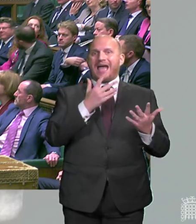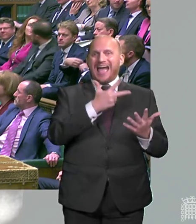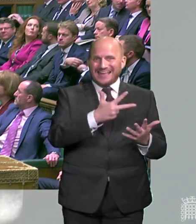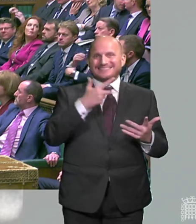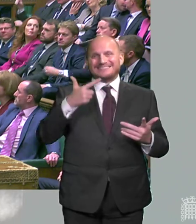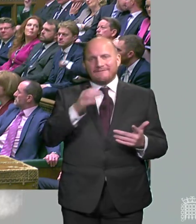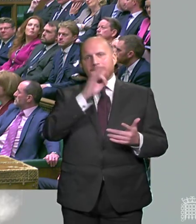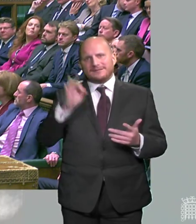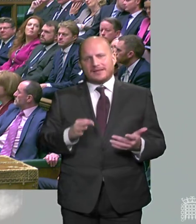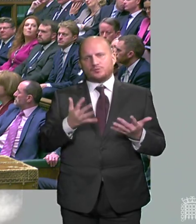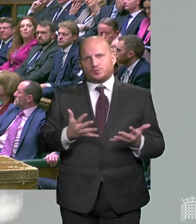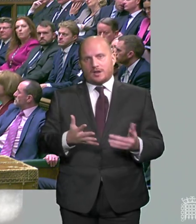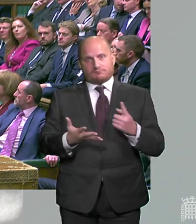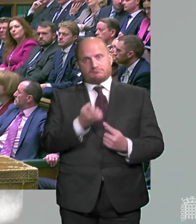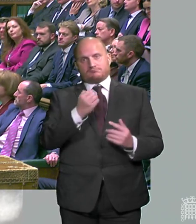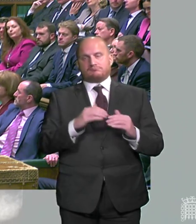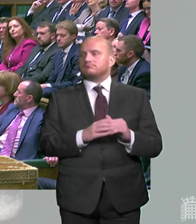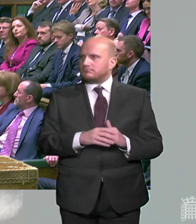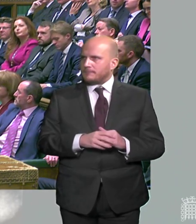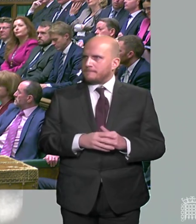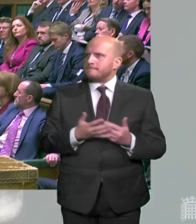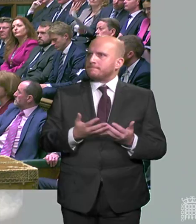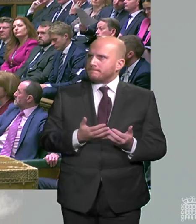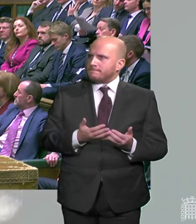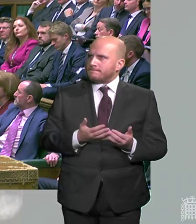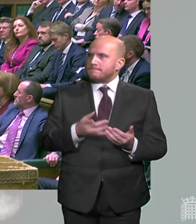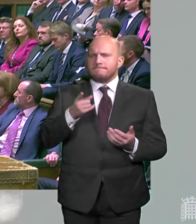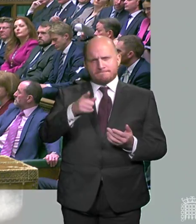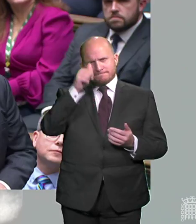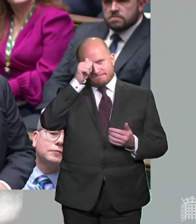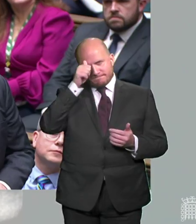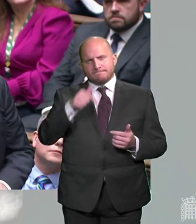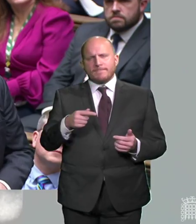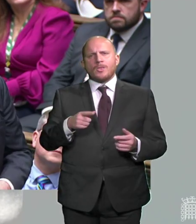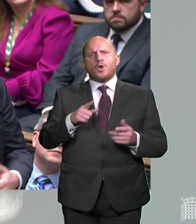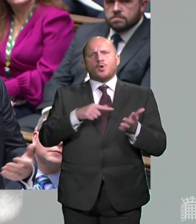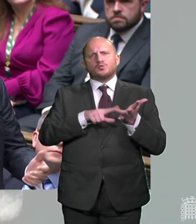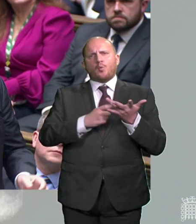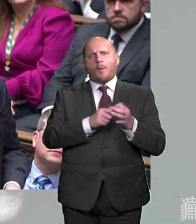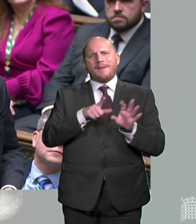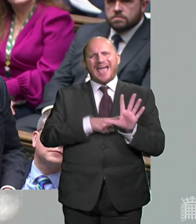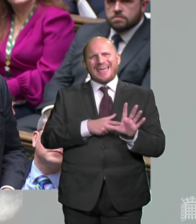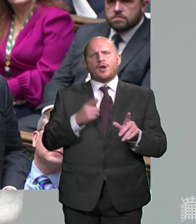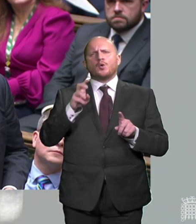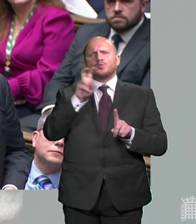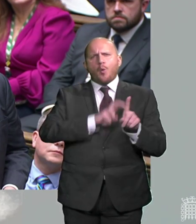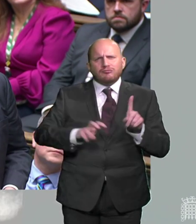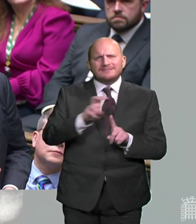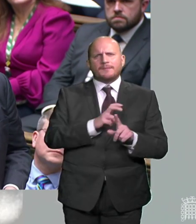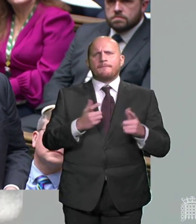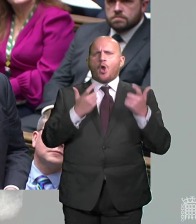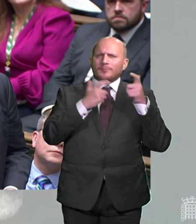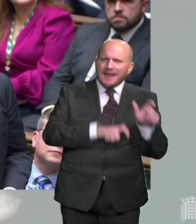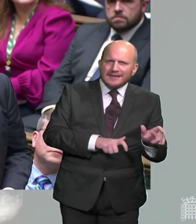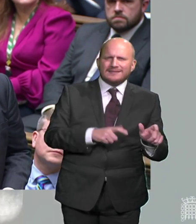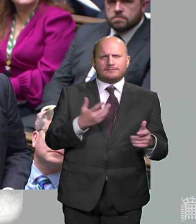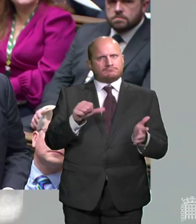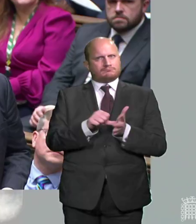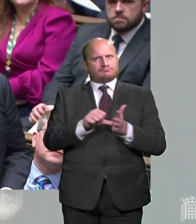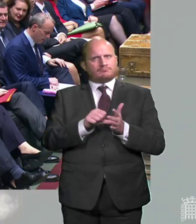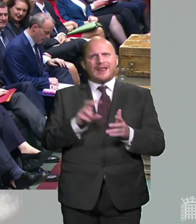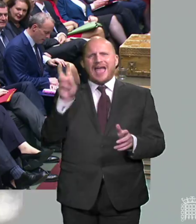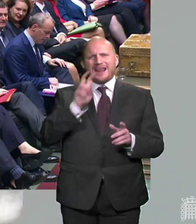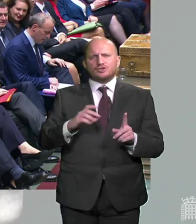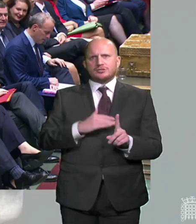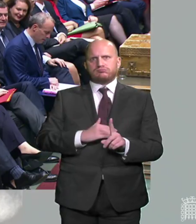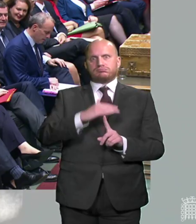The Deputy Prime Minister will be aware of the opportunities but also the challenges that face Torbay’s tourism and hospitality sector, including increased energy costs and the impact of business rates.